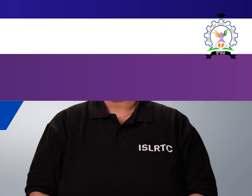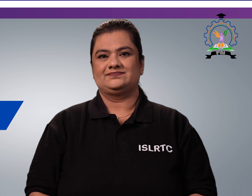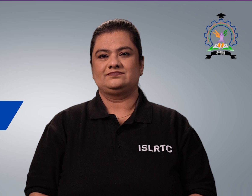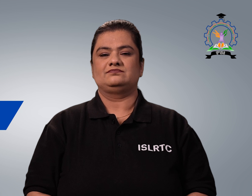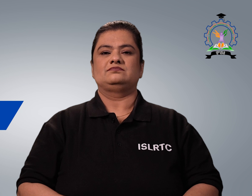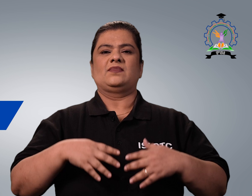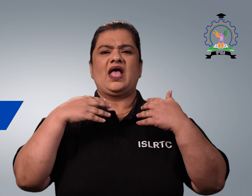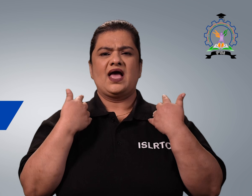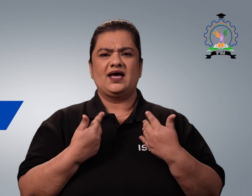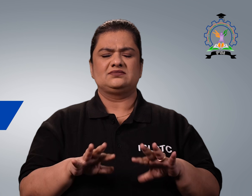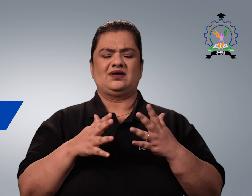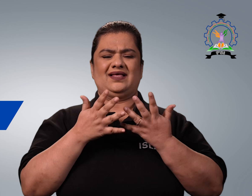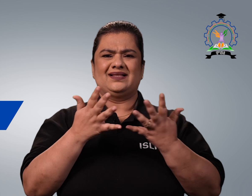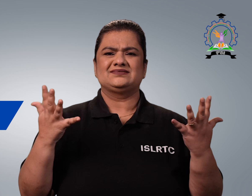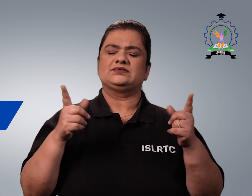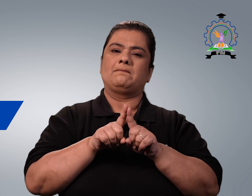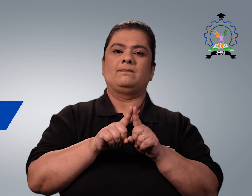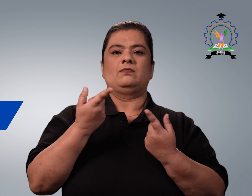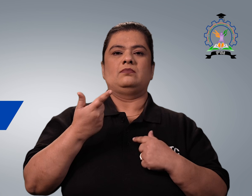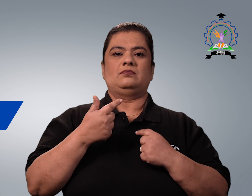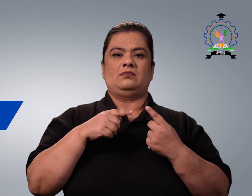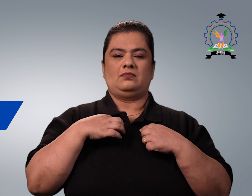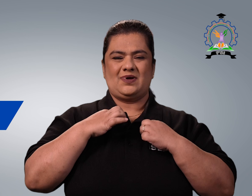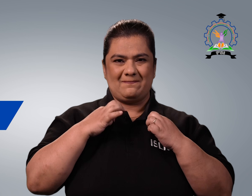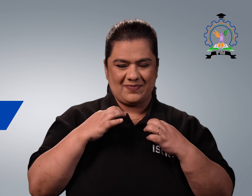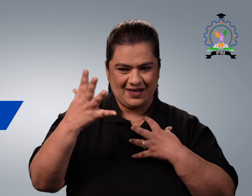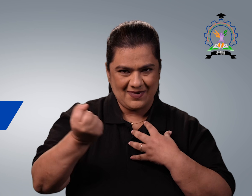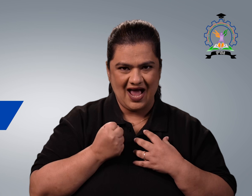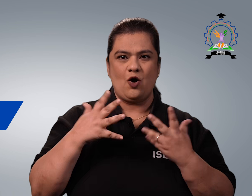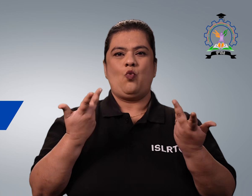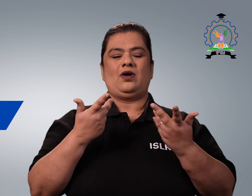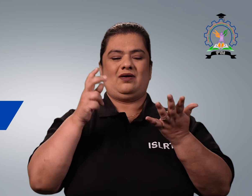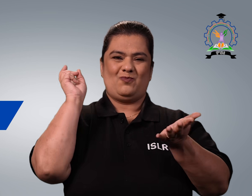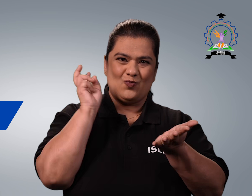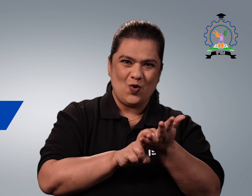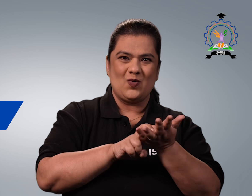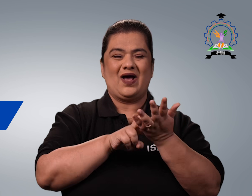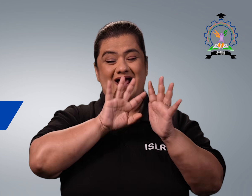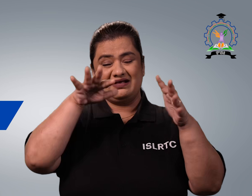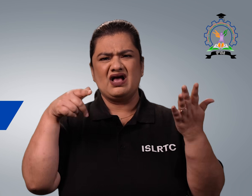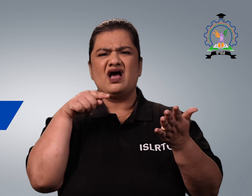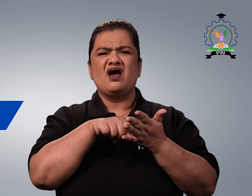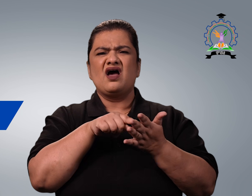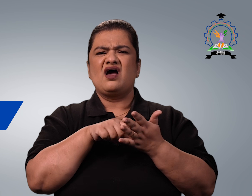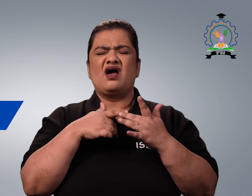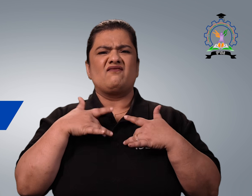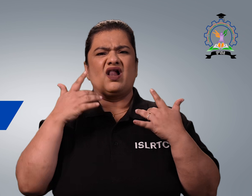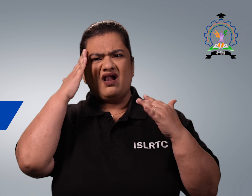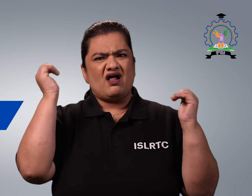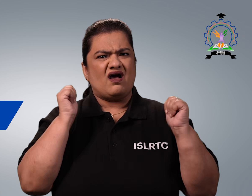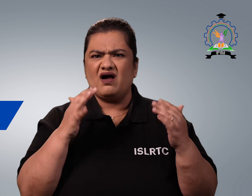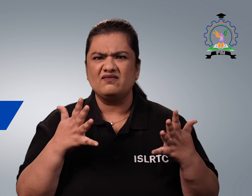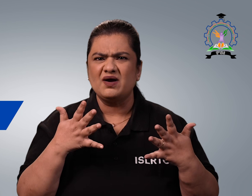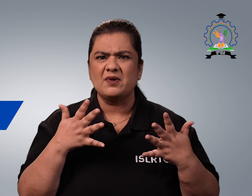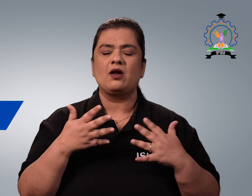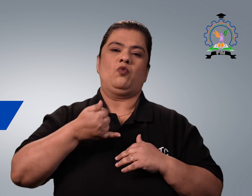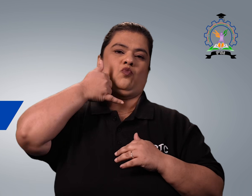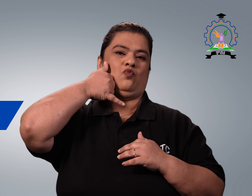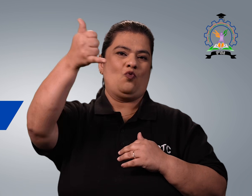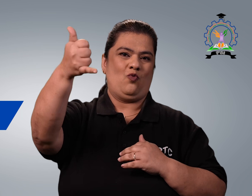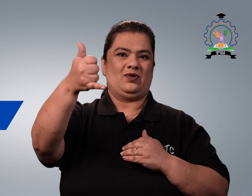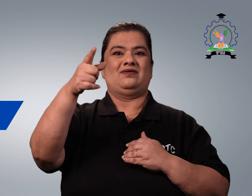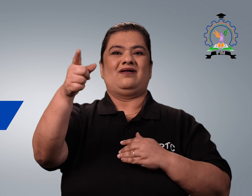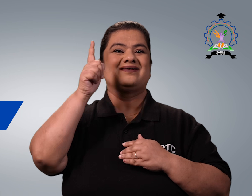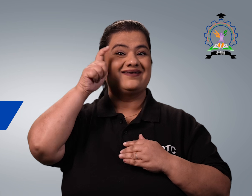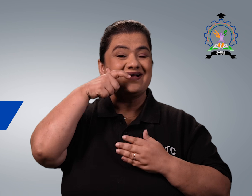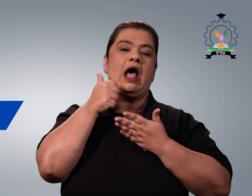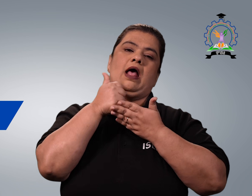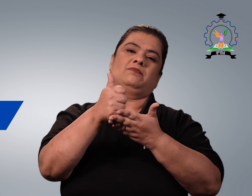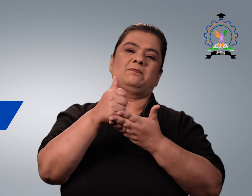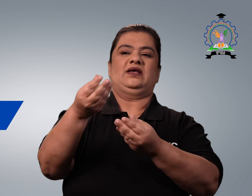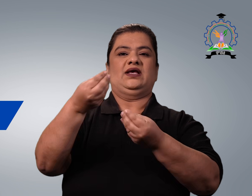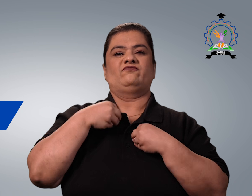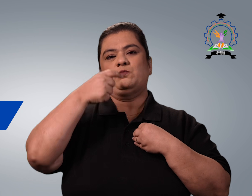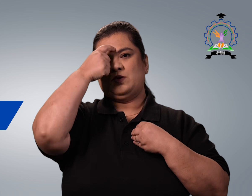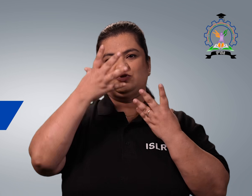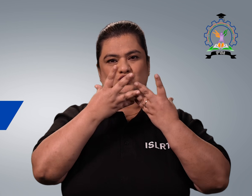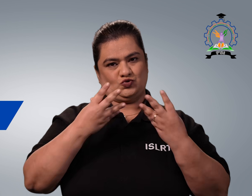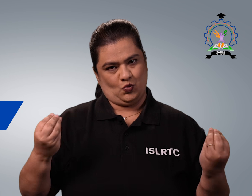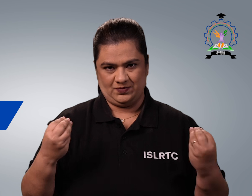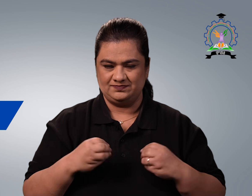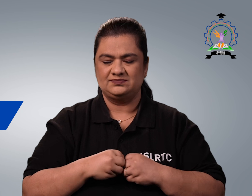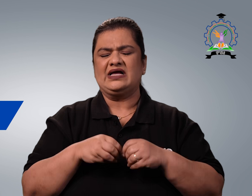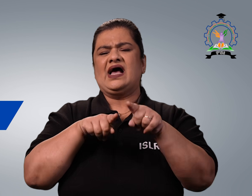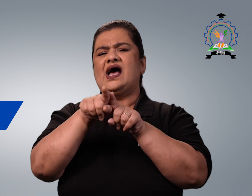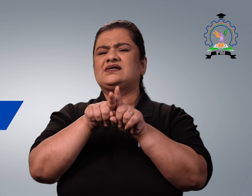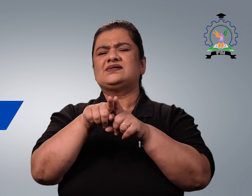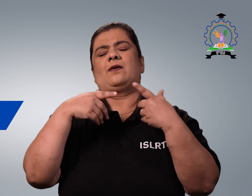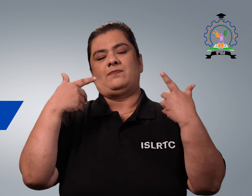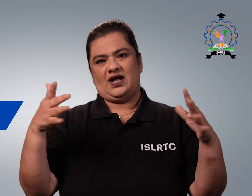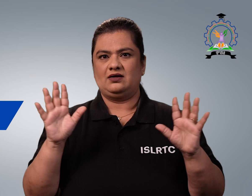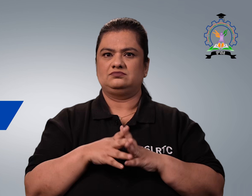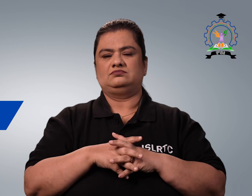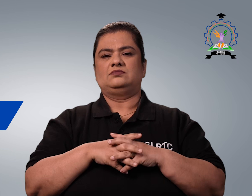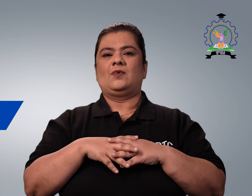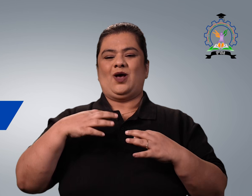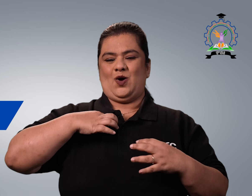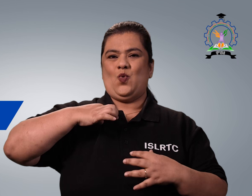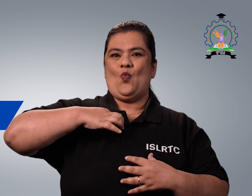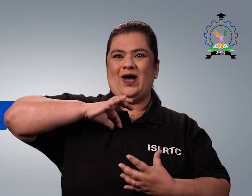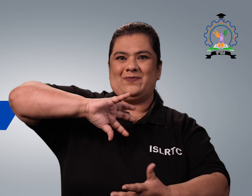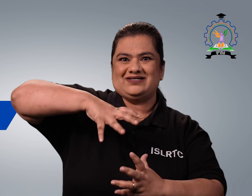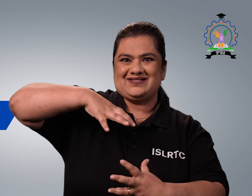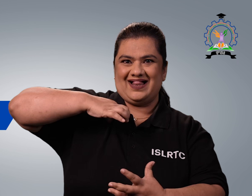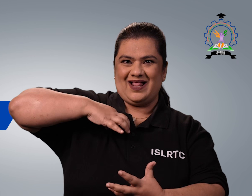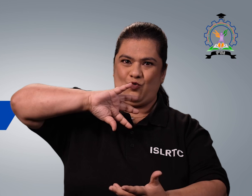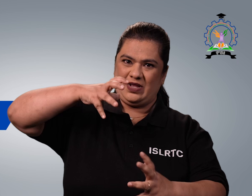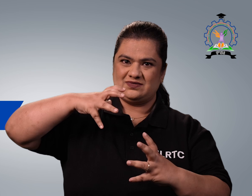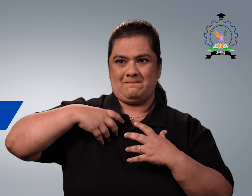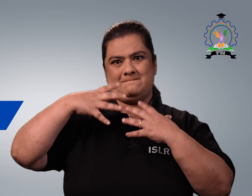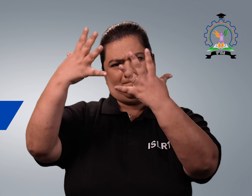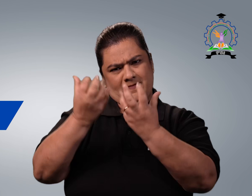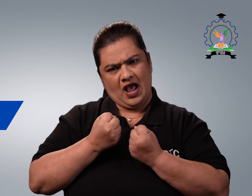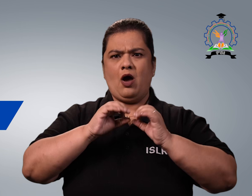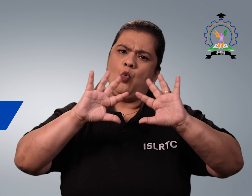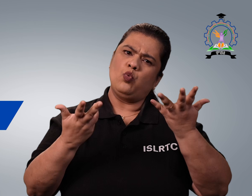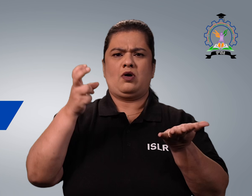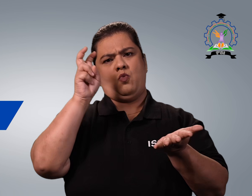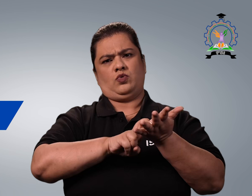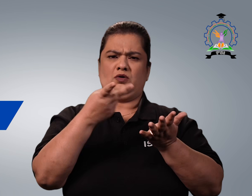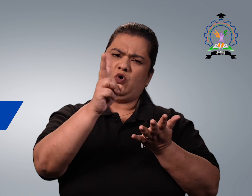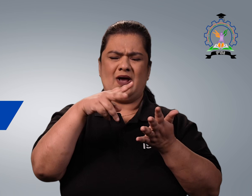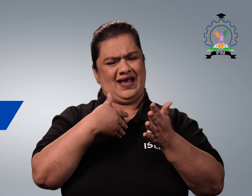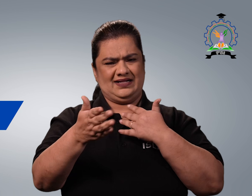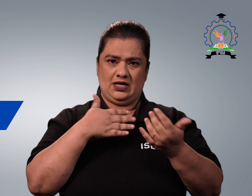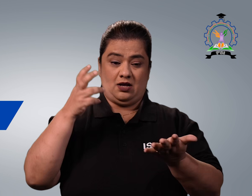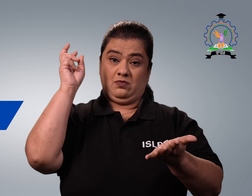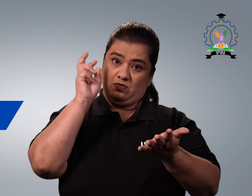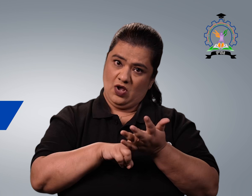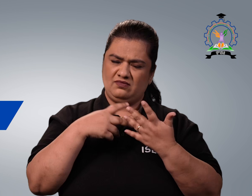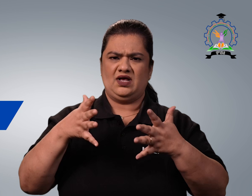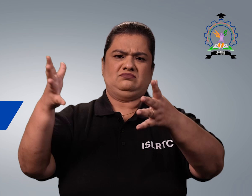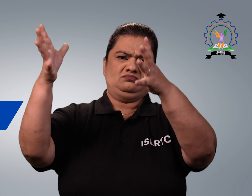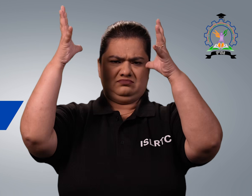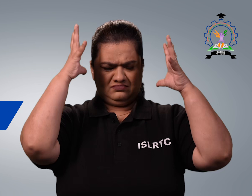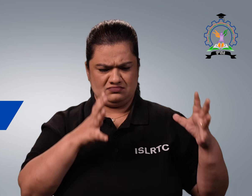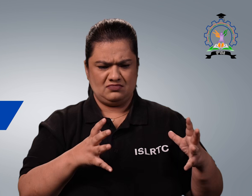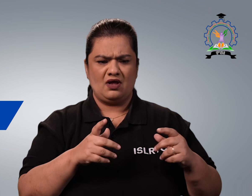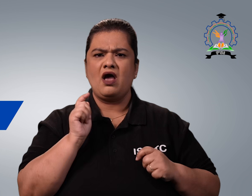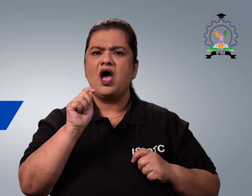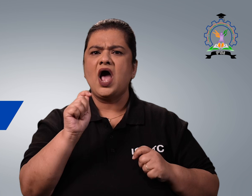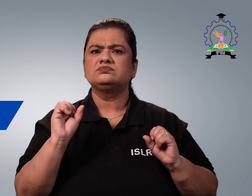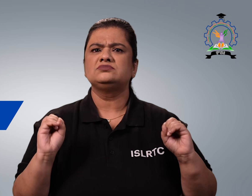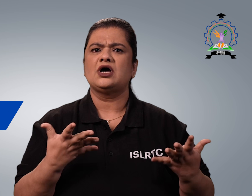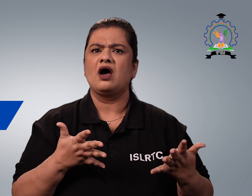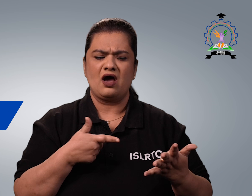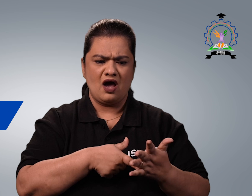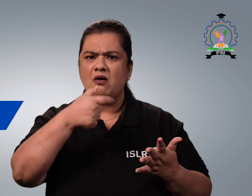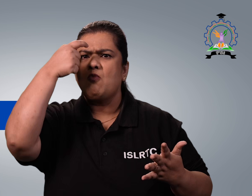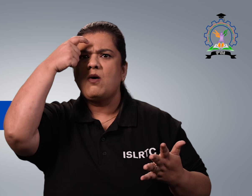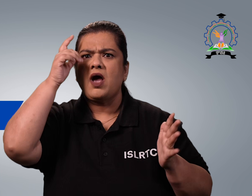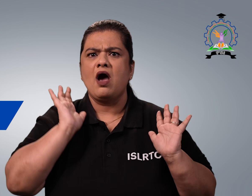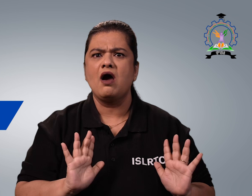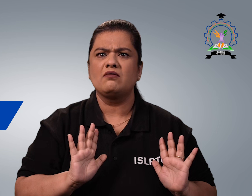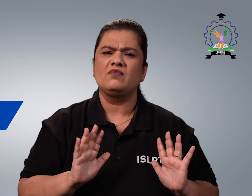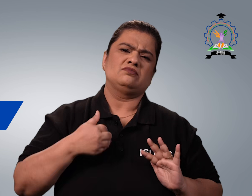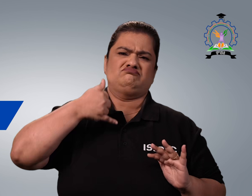If, after buying something like clothes or booking something online, you’re not satisfied or have issues, you can call customer care for help. For example, If you bought a washing machine from a store or online and it does not work after delivery,